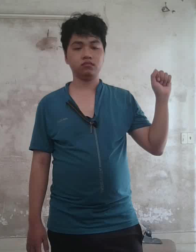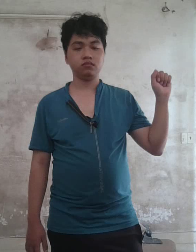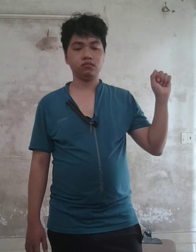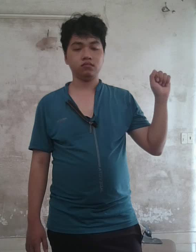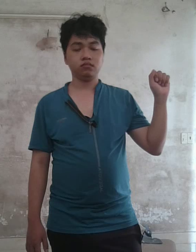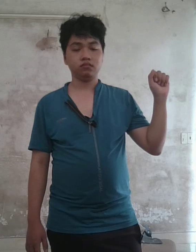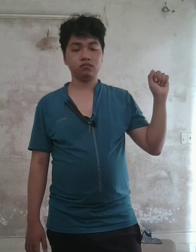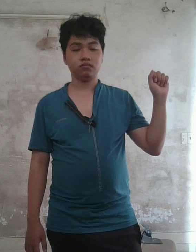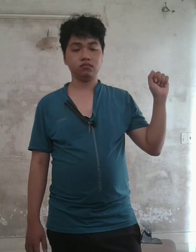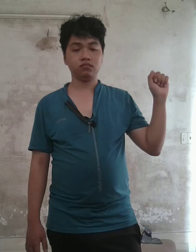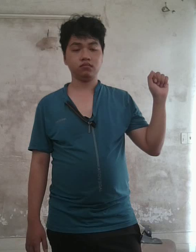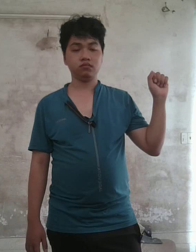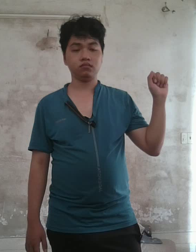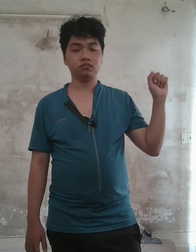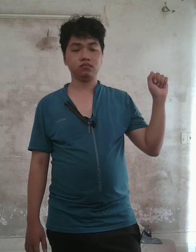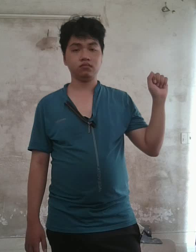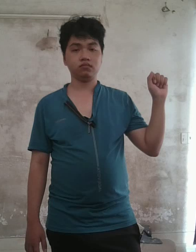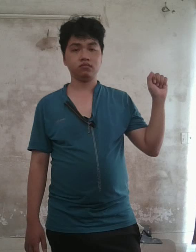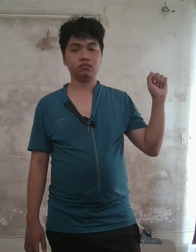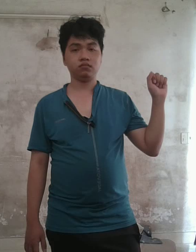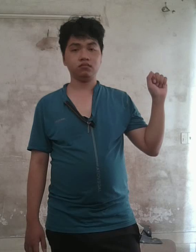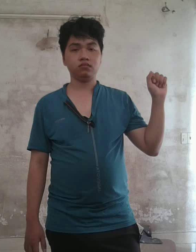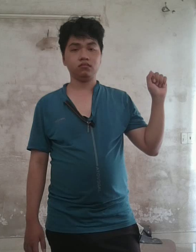a